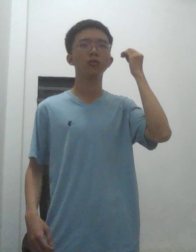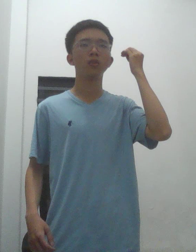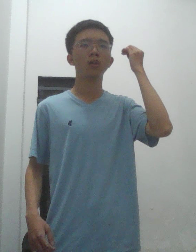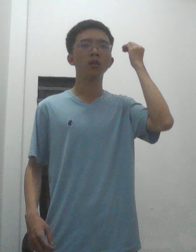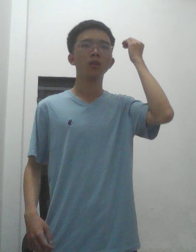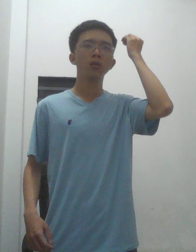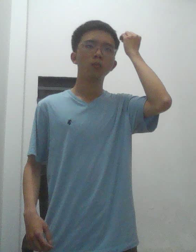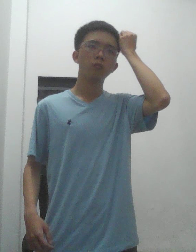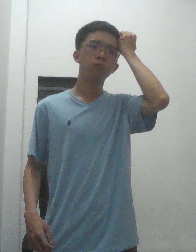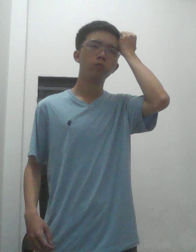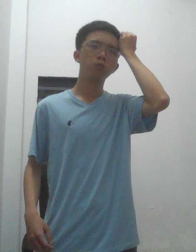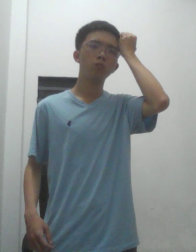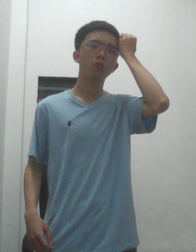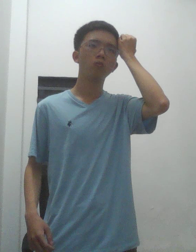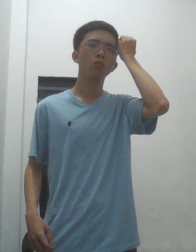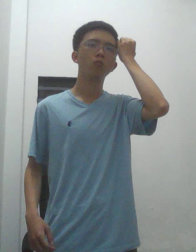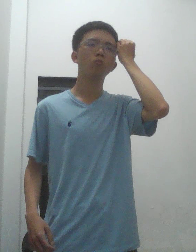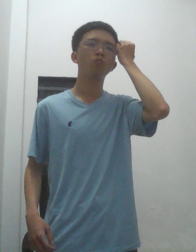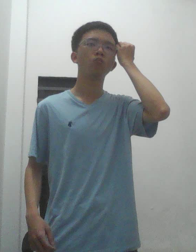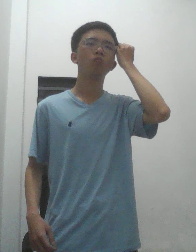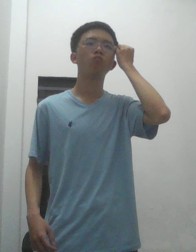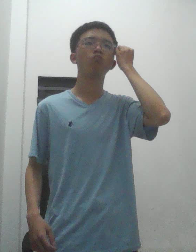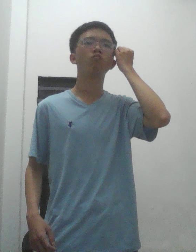oi troi